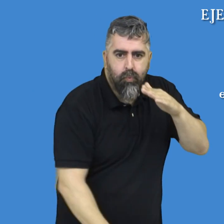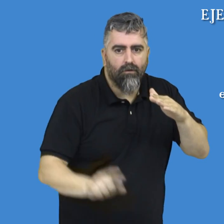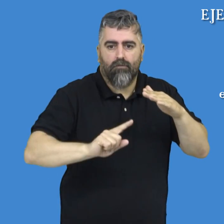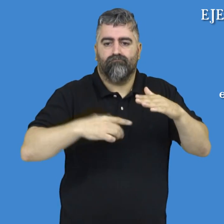no